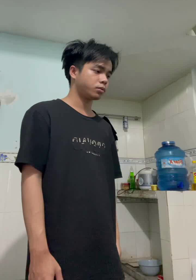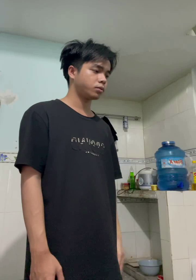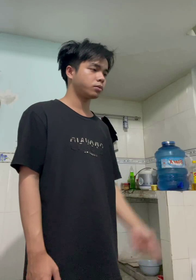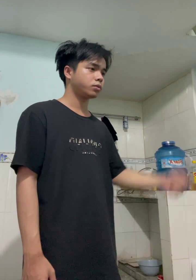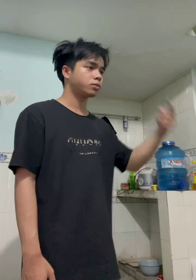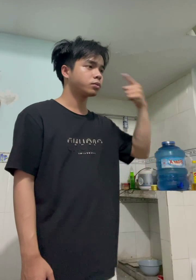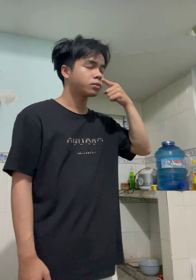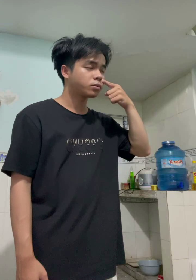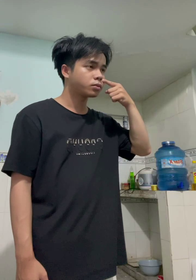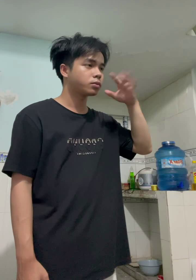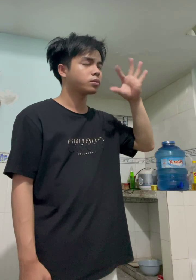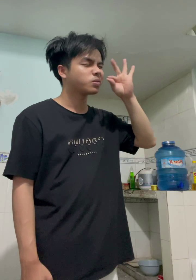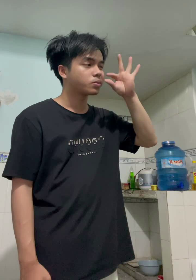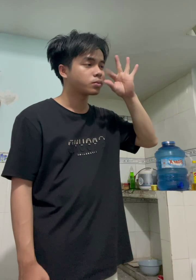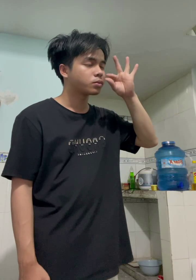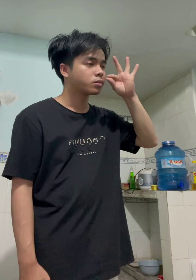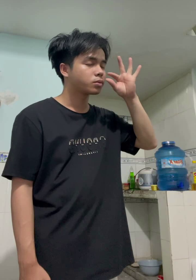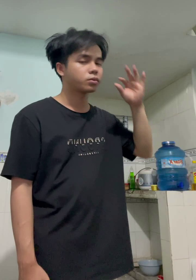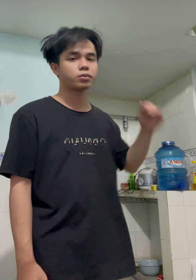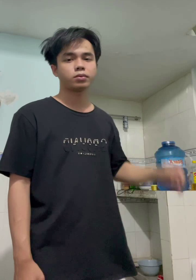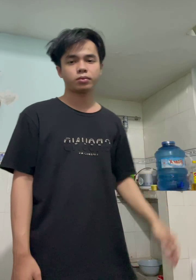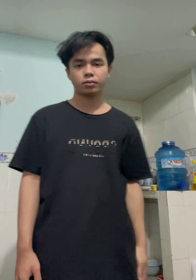lam quen